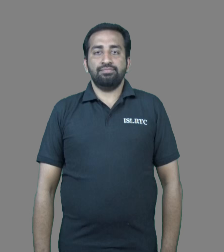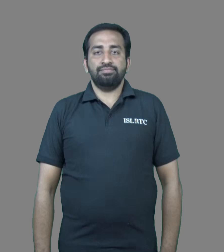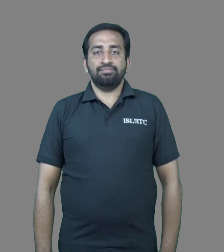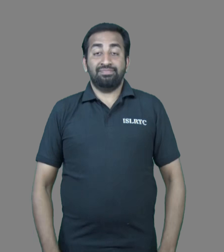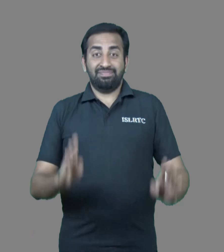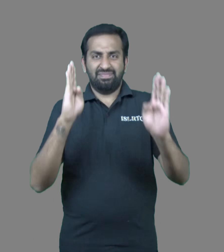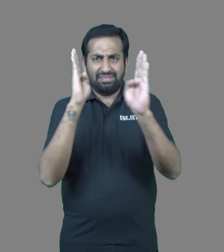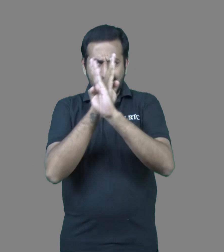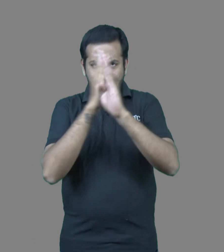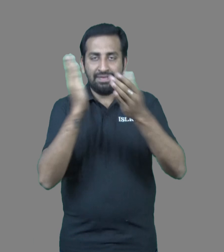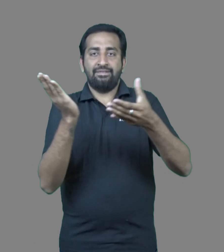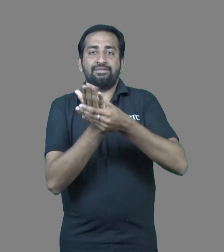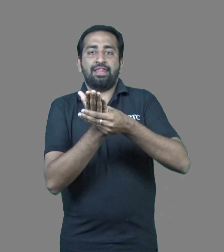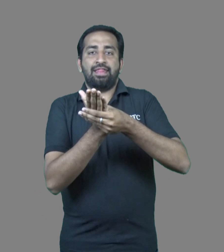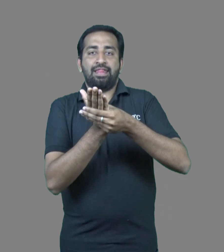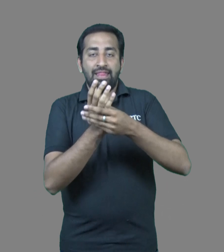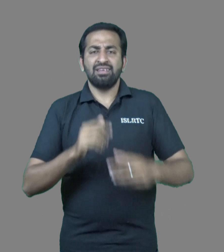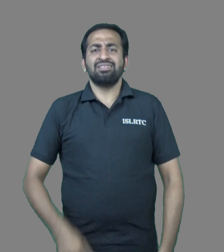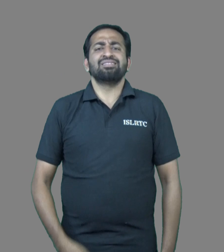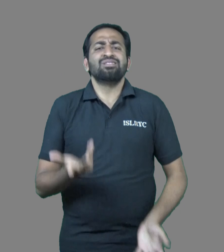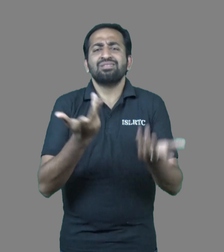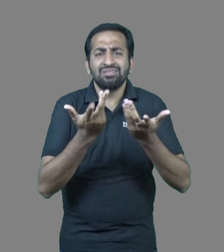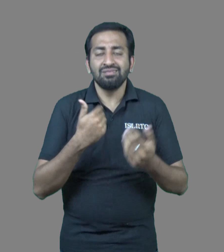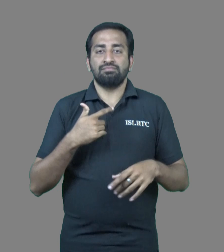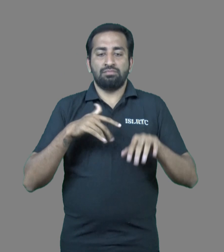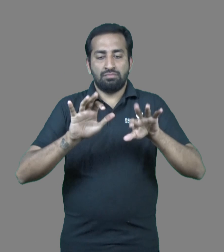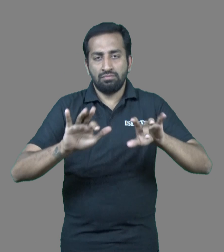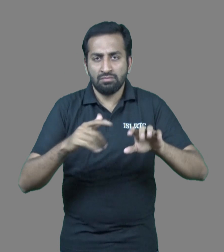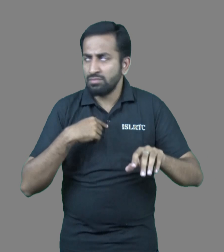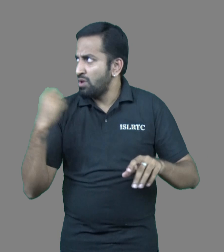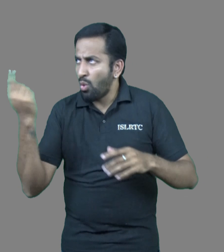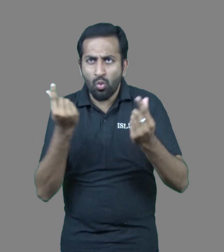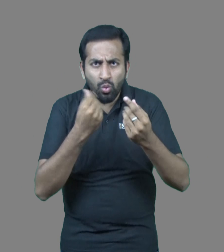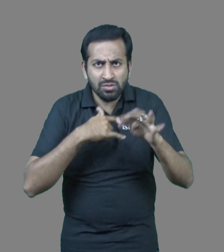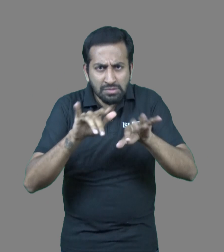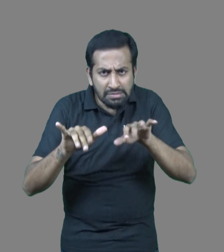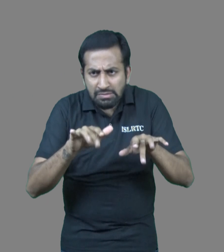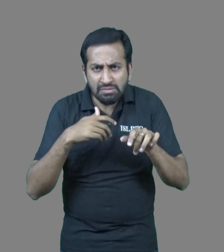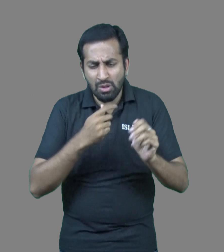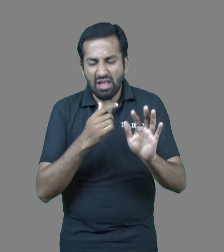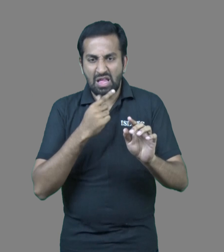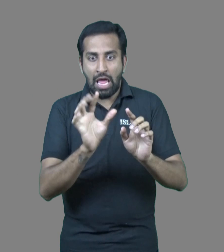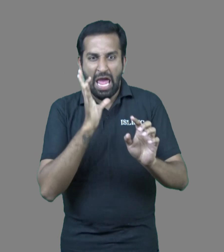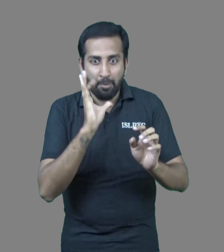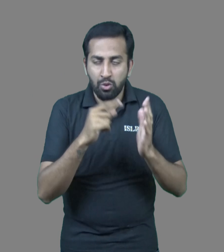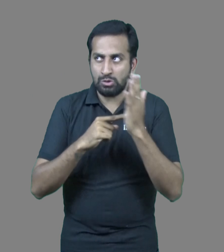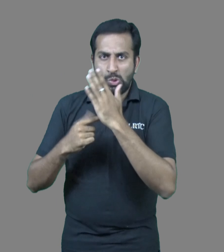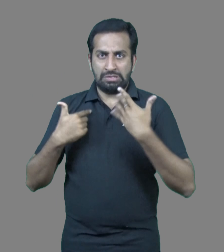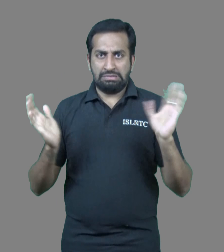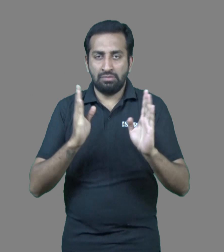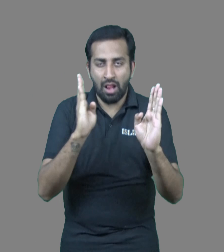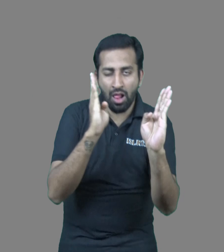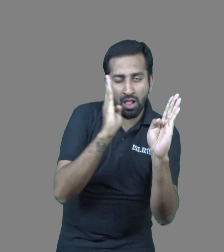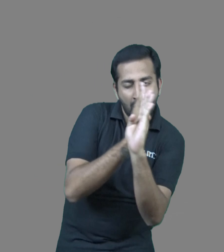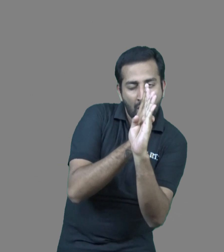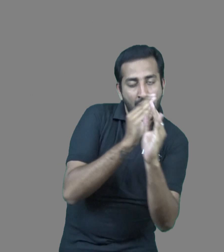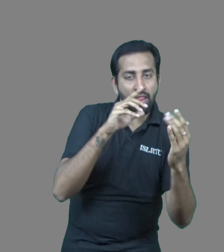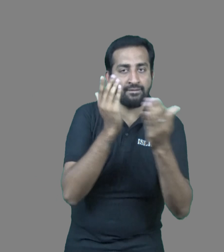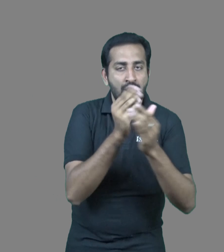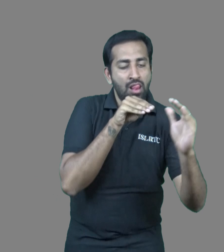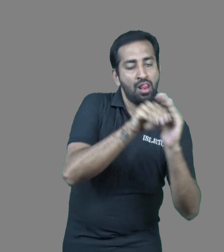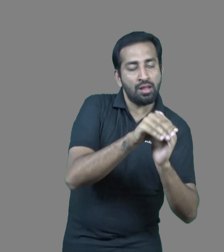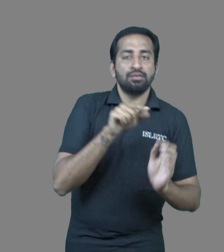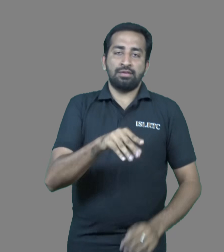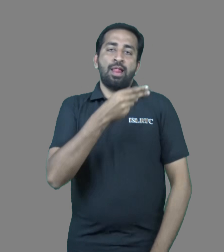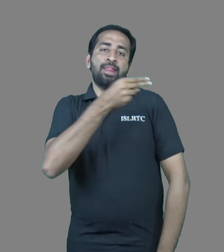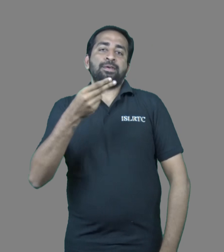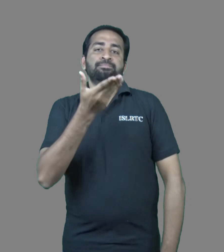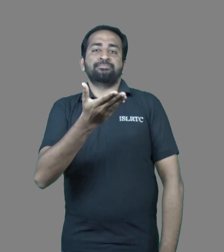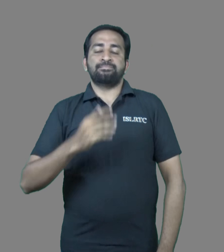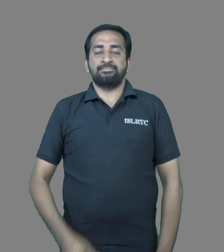Hidden File